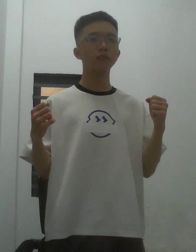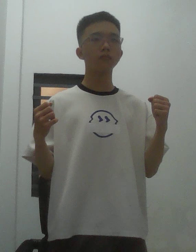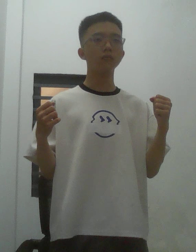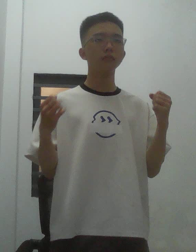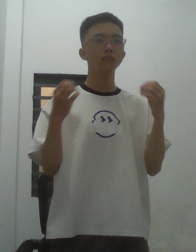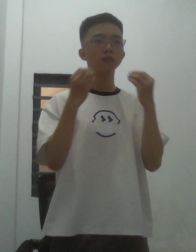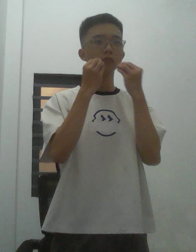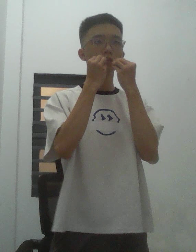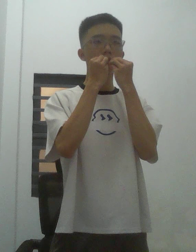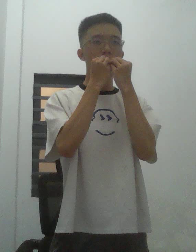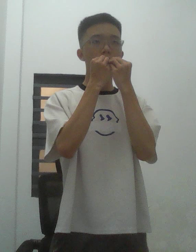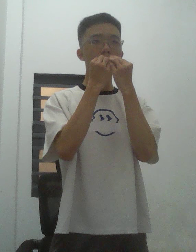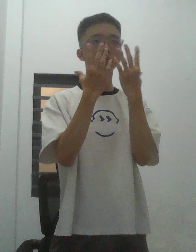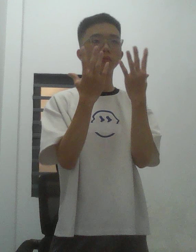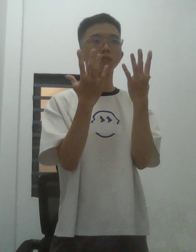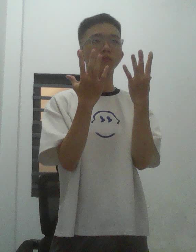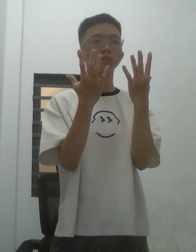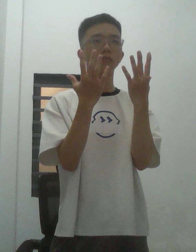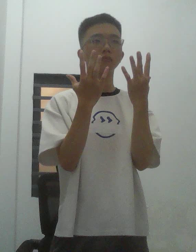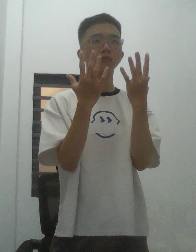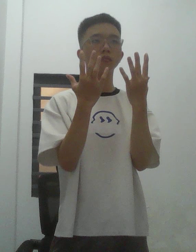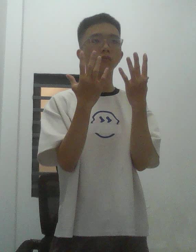cam on